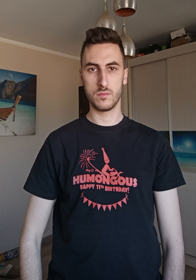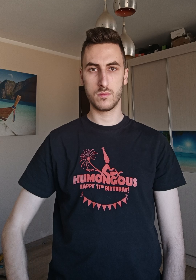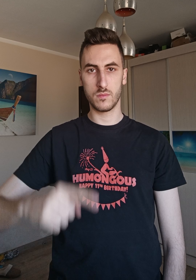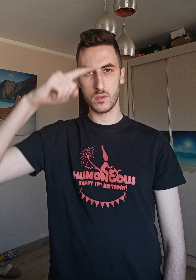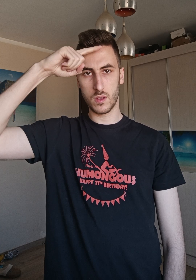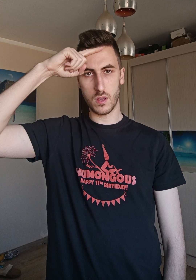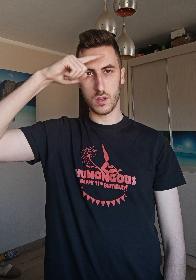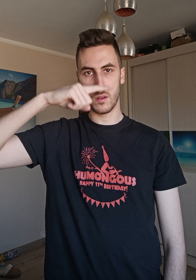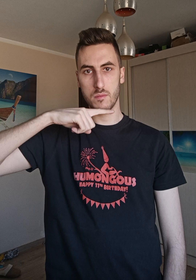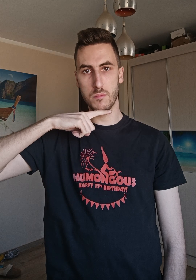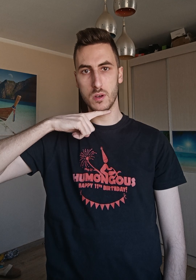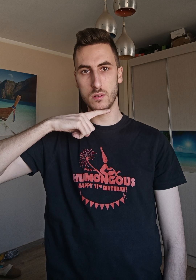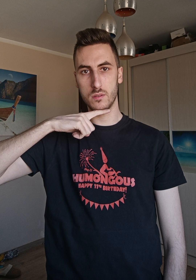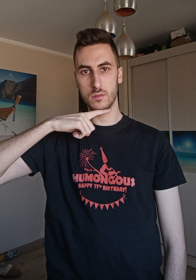אבא